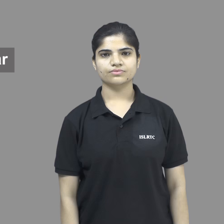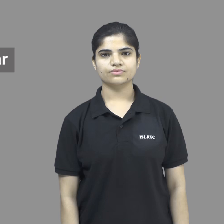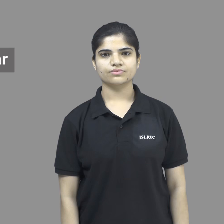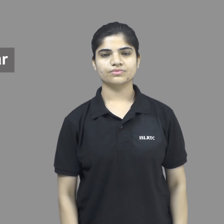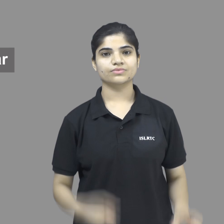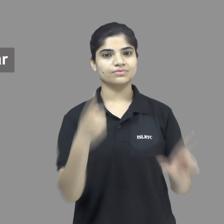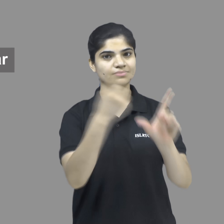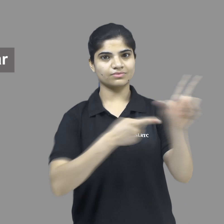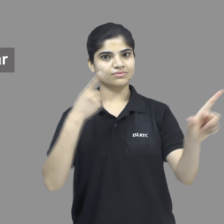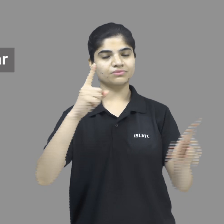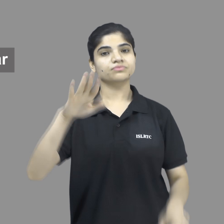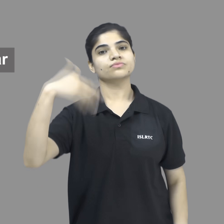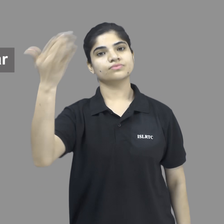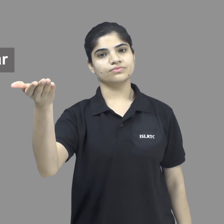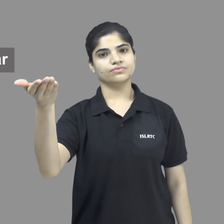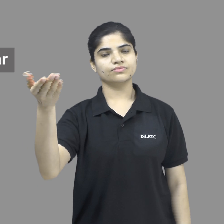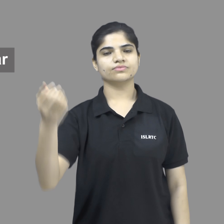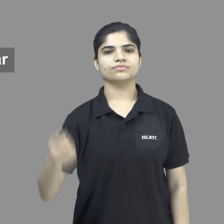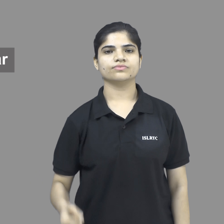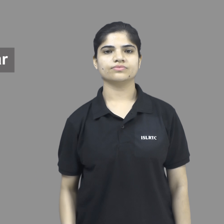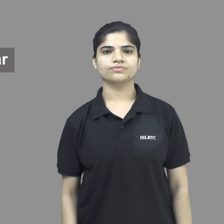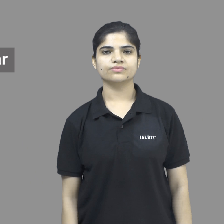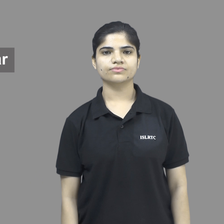Next Year